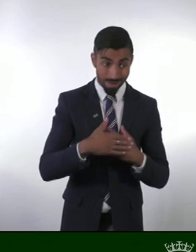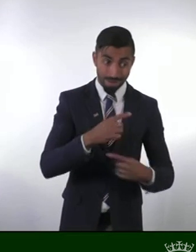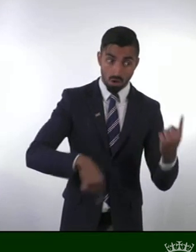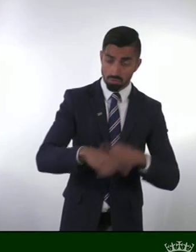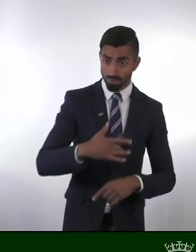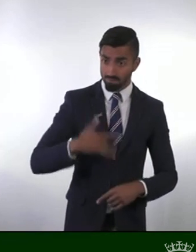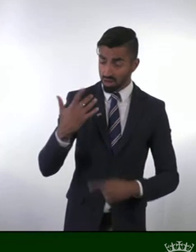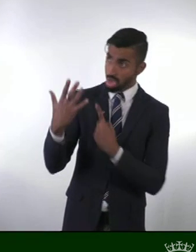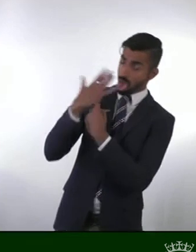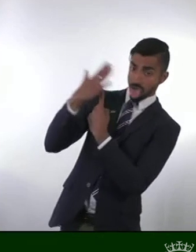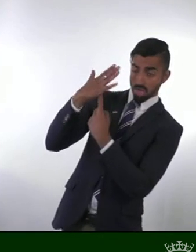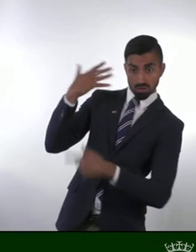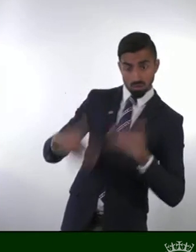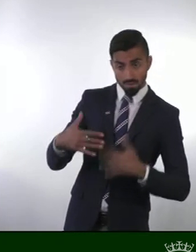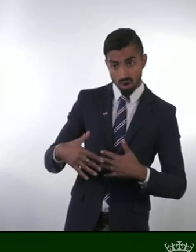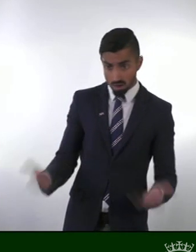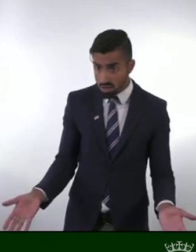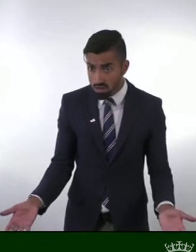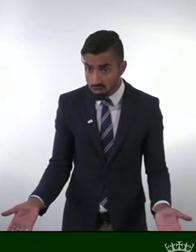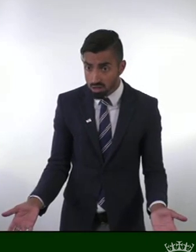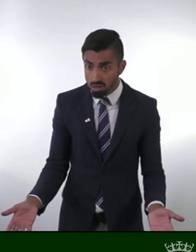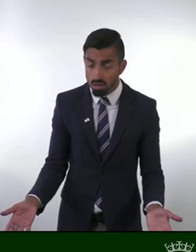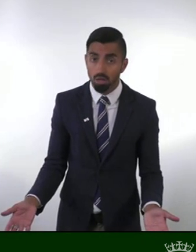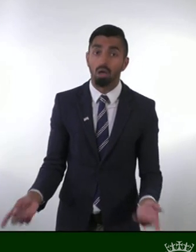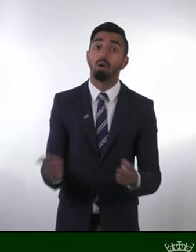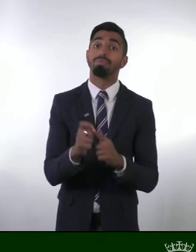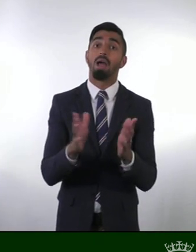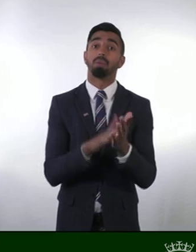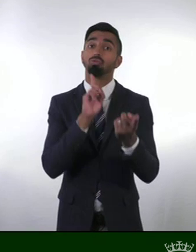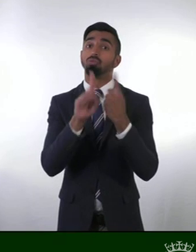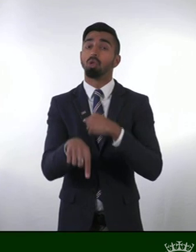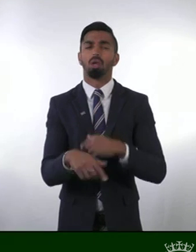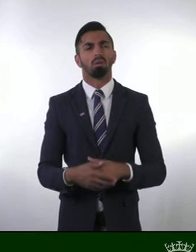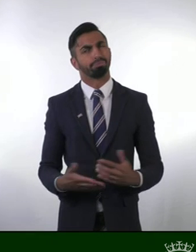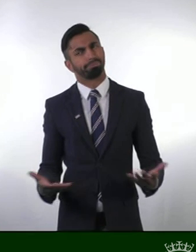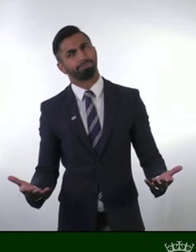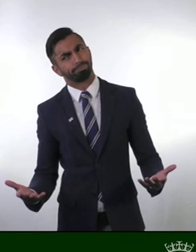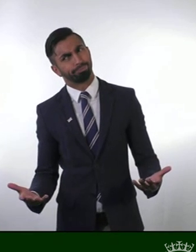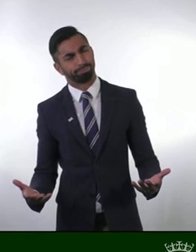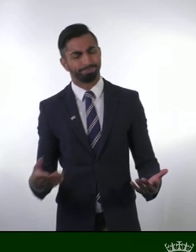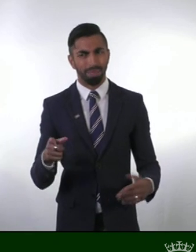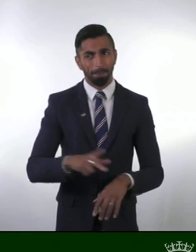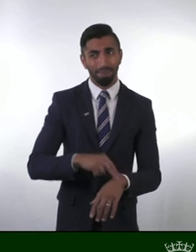It is very important that stop-and-search is carried out sensitively in accordance with the law.